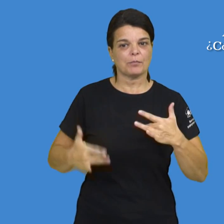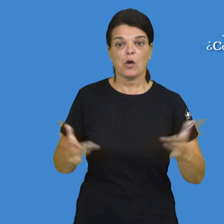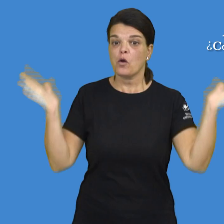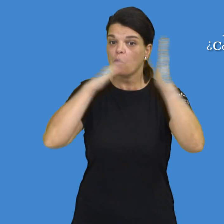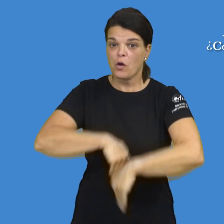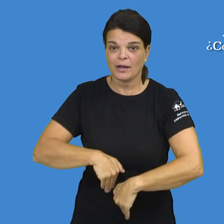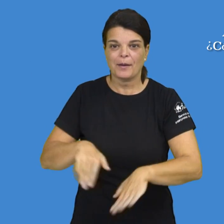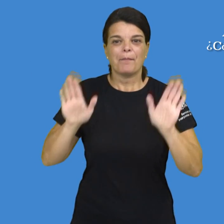haber no